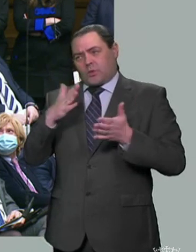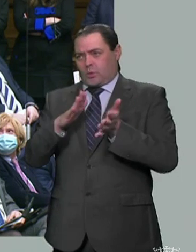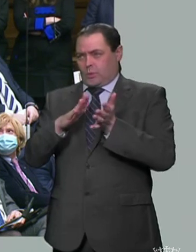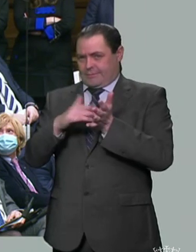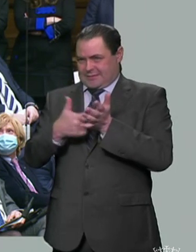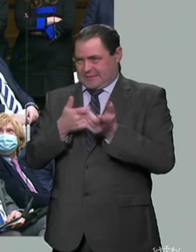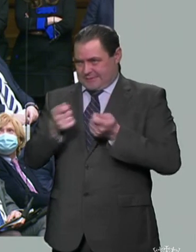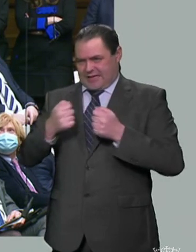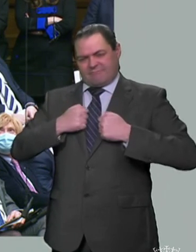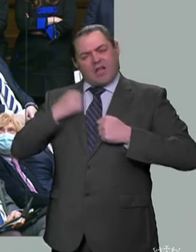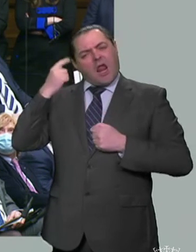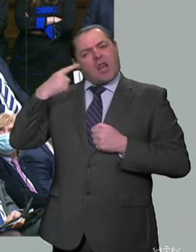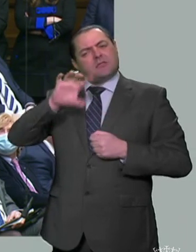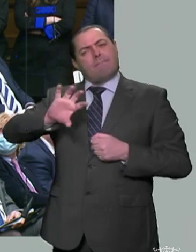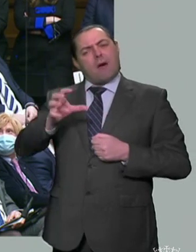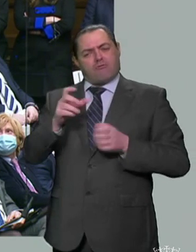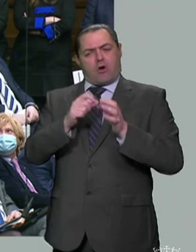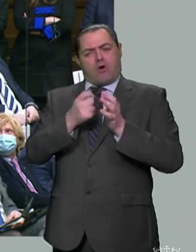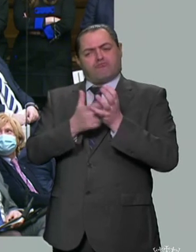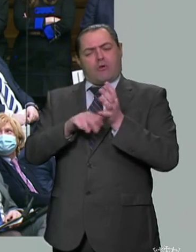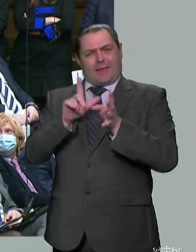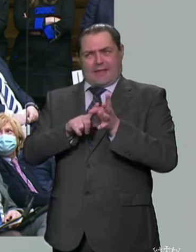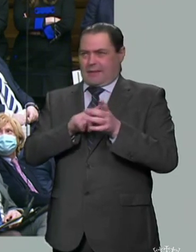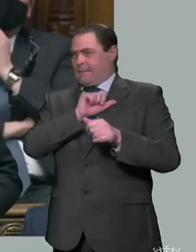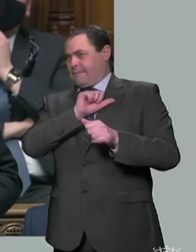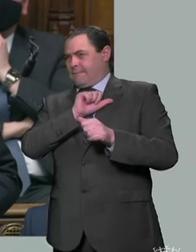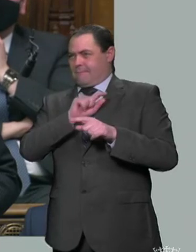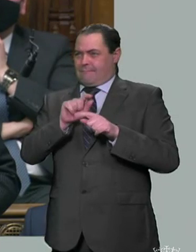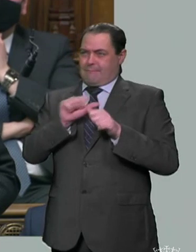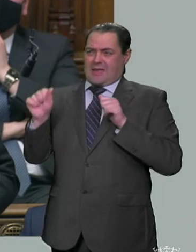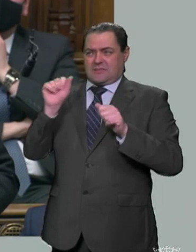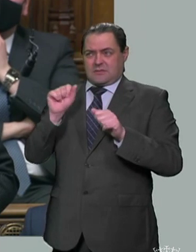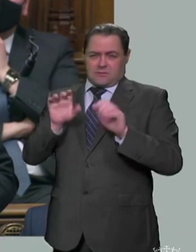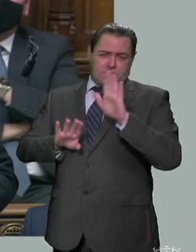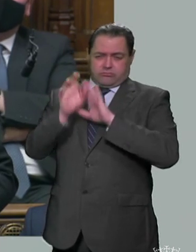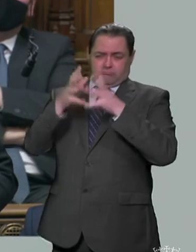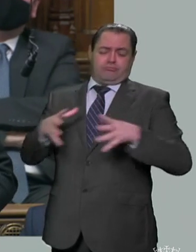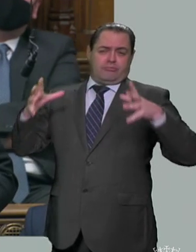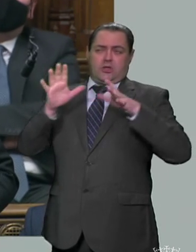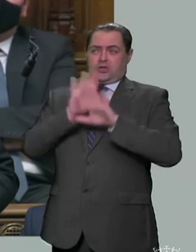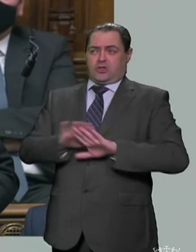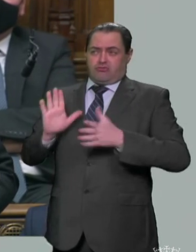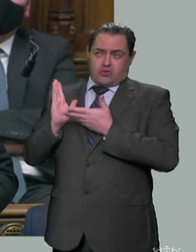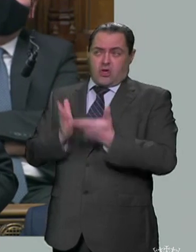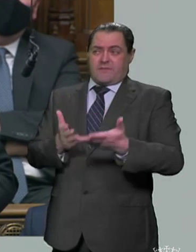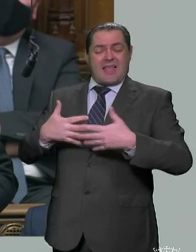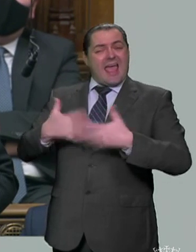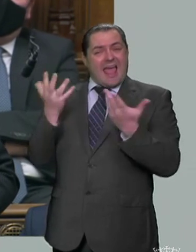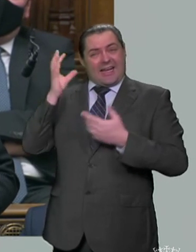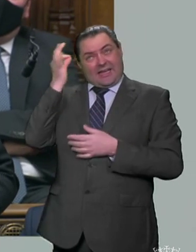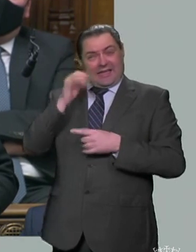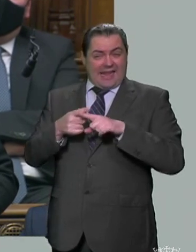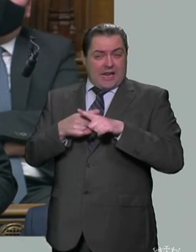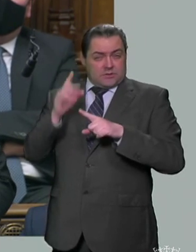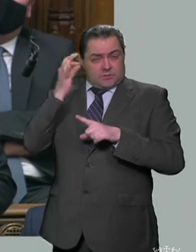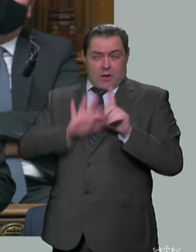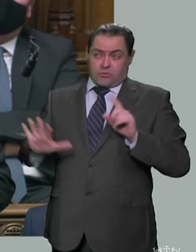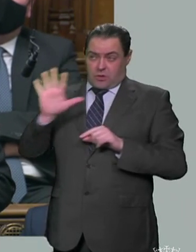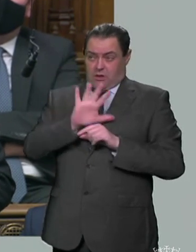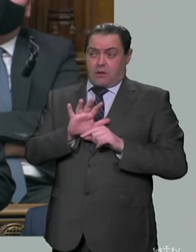3. The London Borough of Bromley has achieved the fastest and most significant improvement in children’s services of any local authority in England.